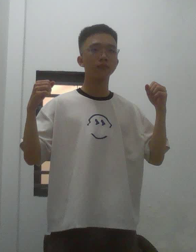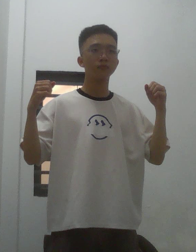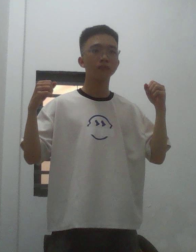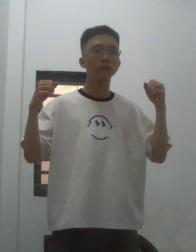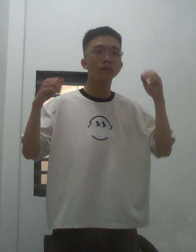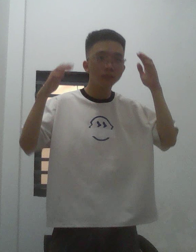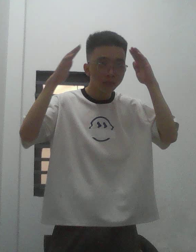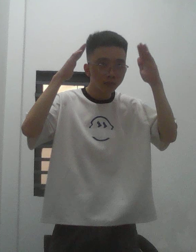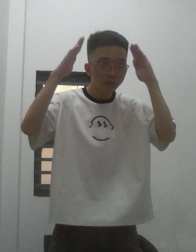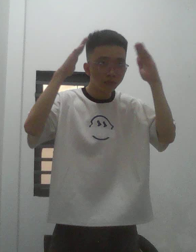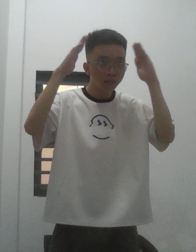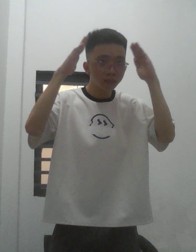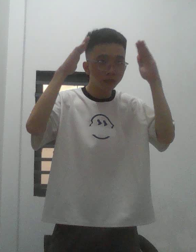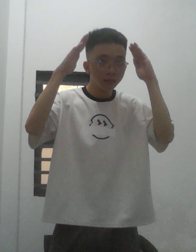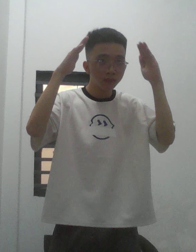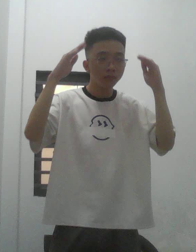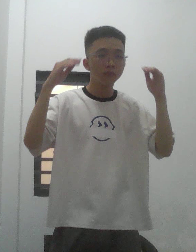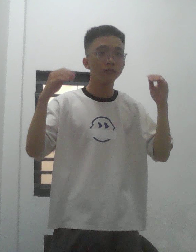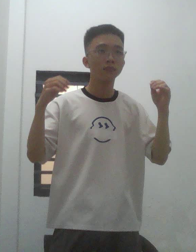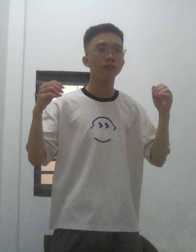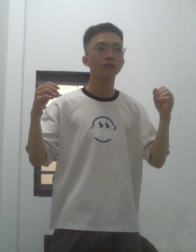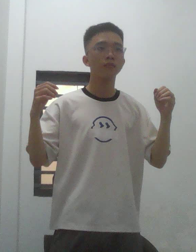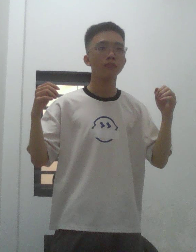xin chao